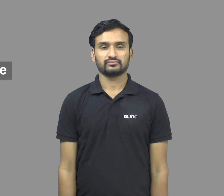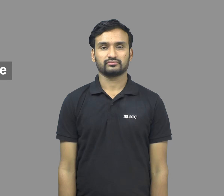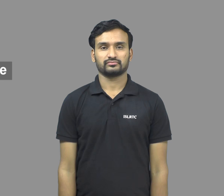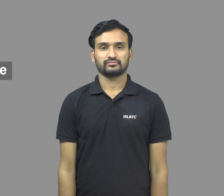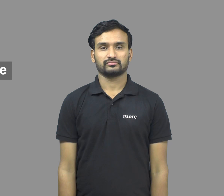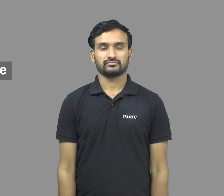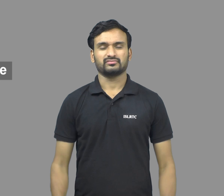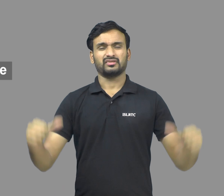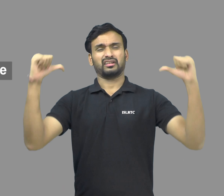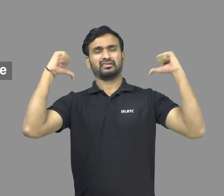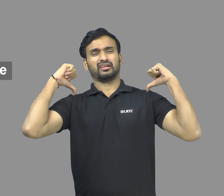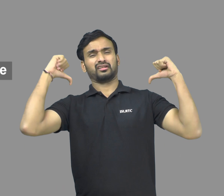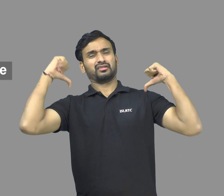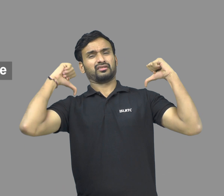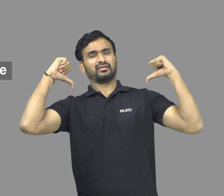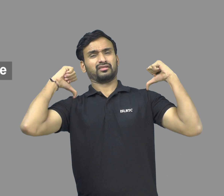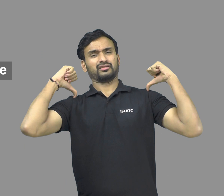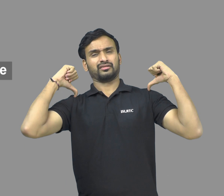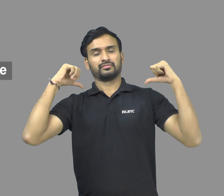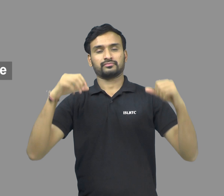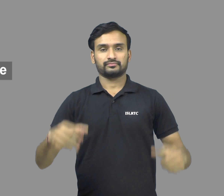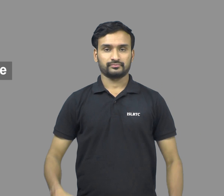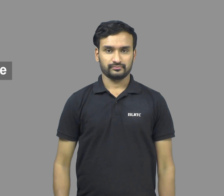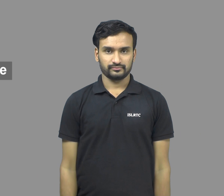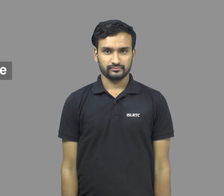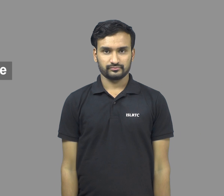Idle